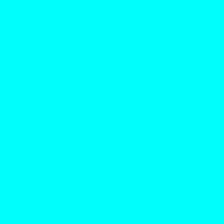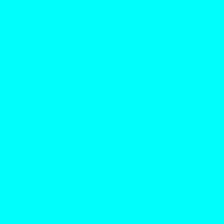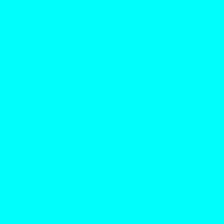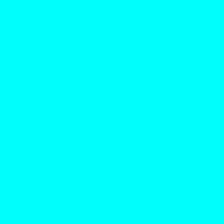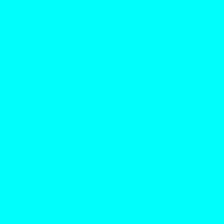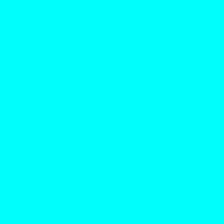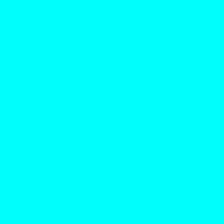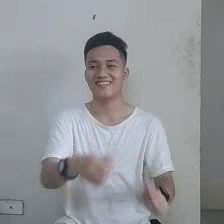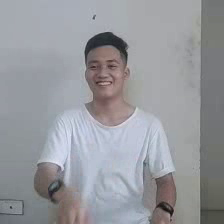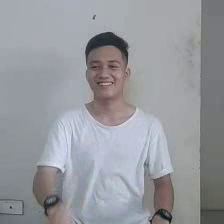Hâm mộ